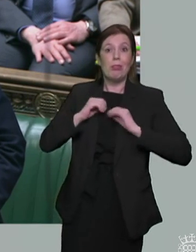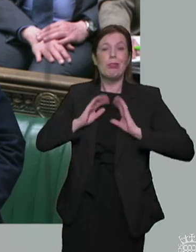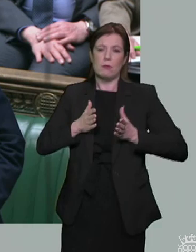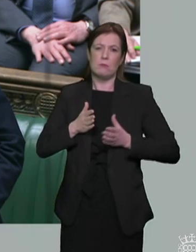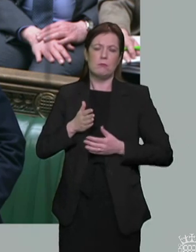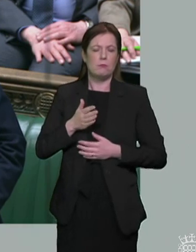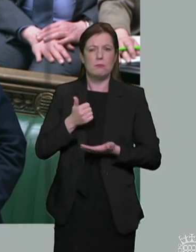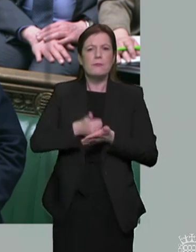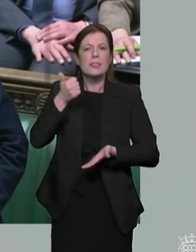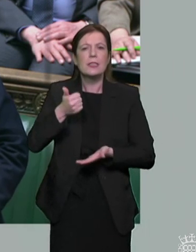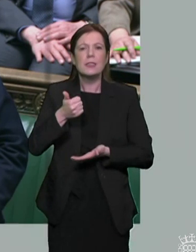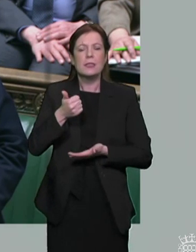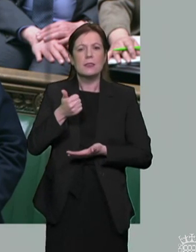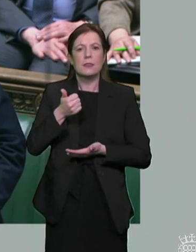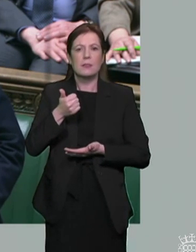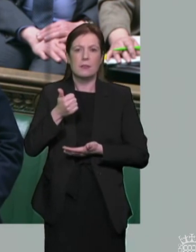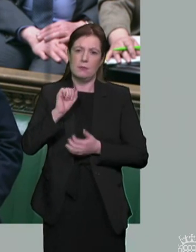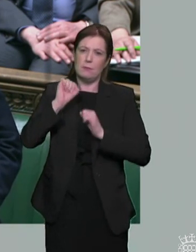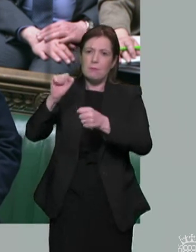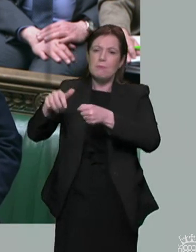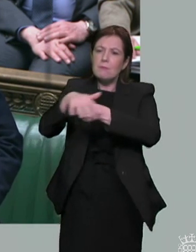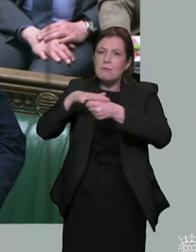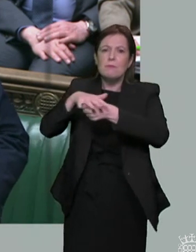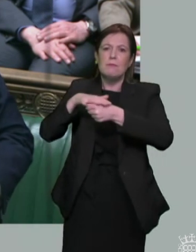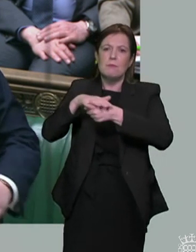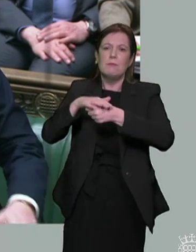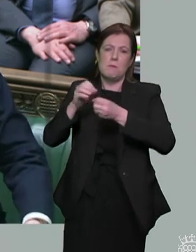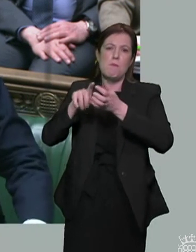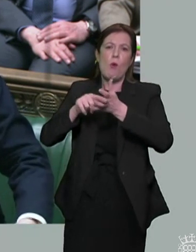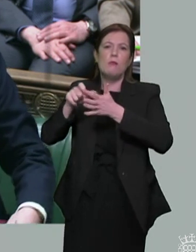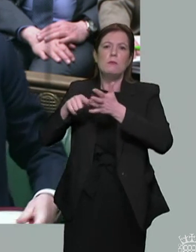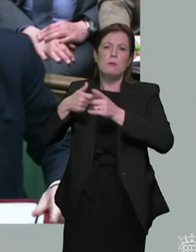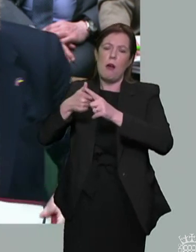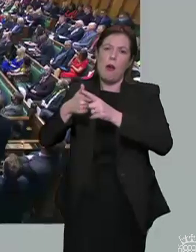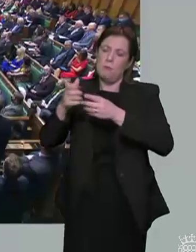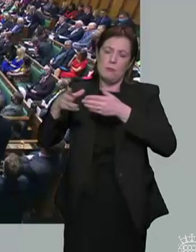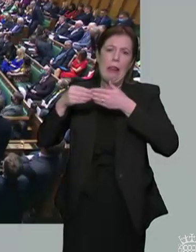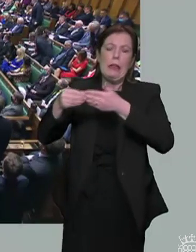That is a fantastic thing, and I thank Baldock and District for helping to lead the way.